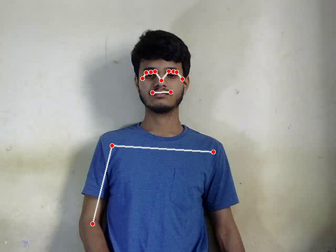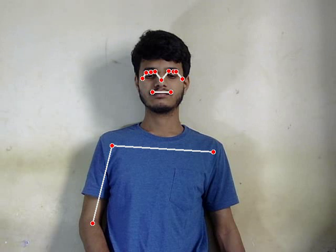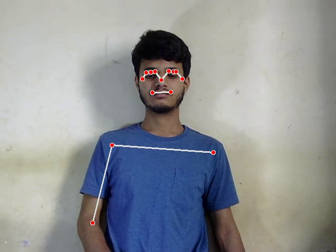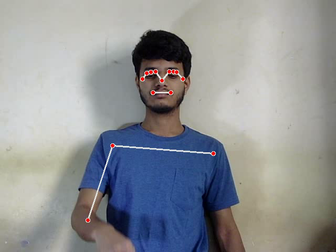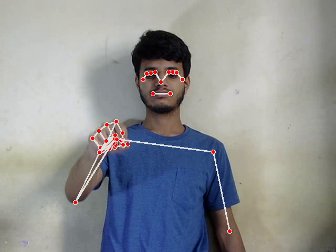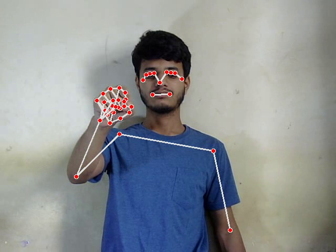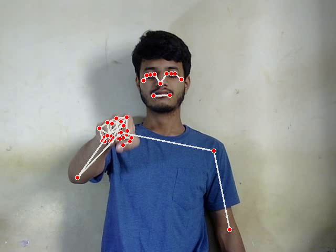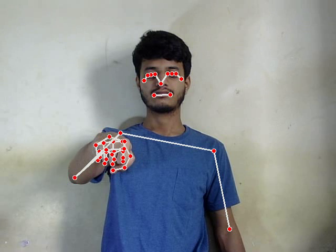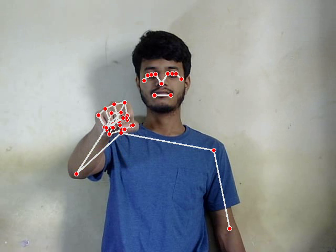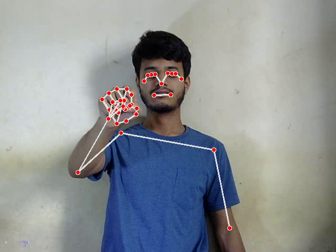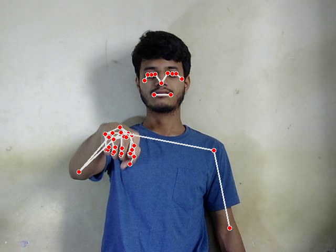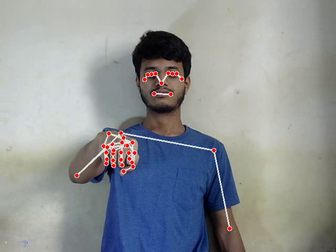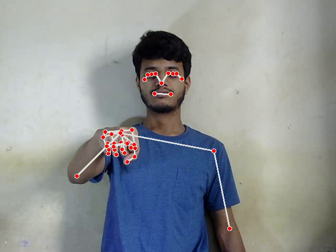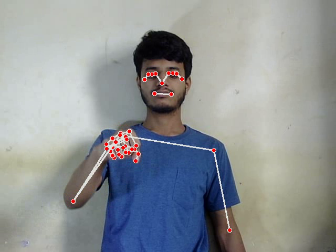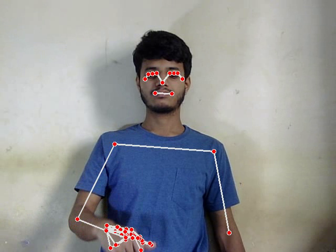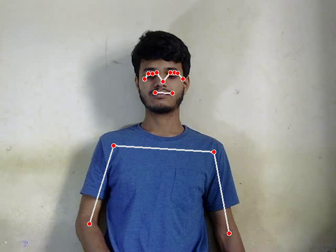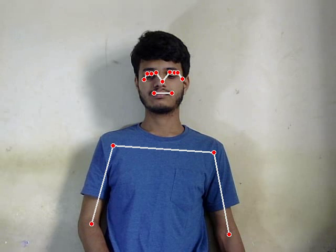yes